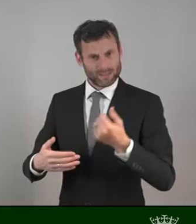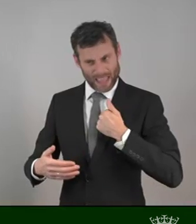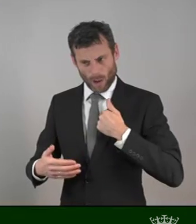get on with the job.